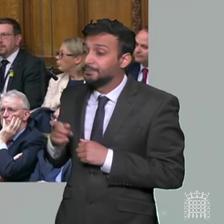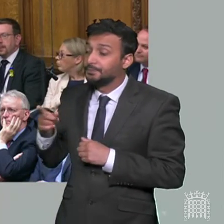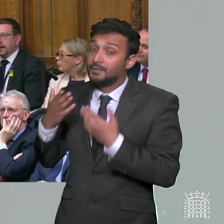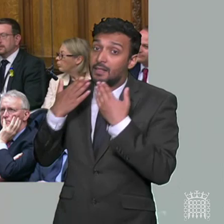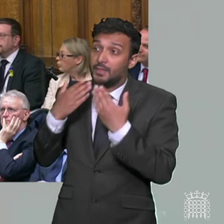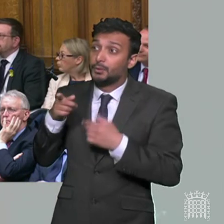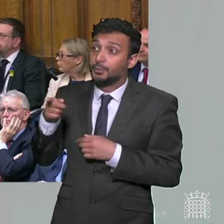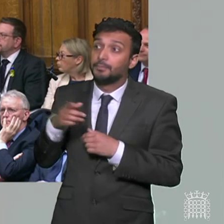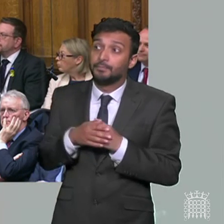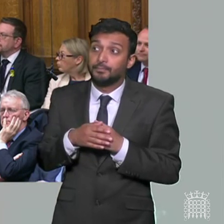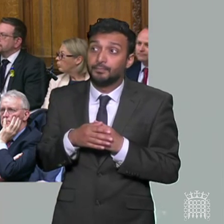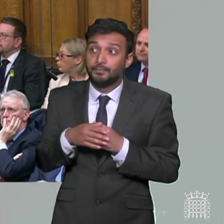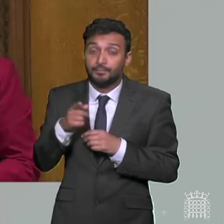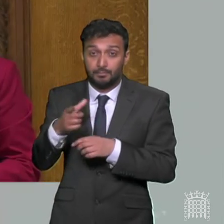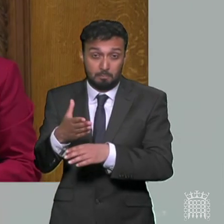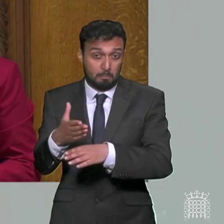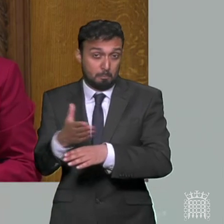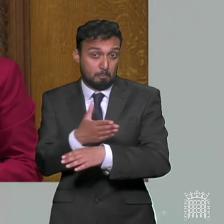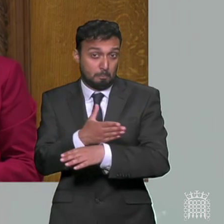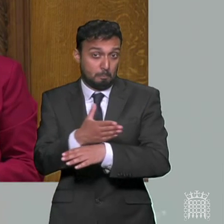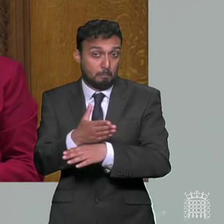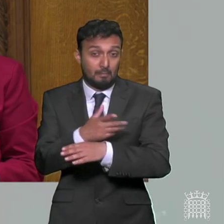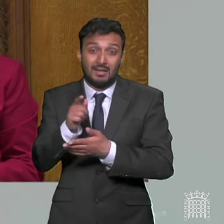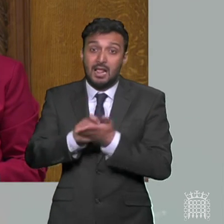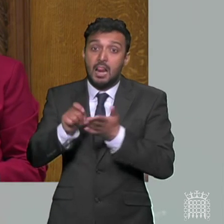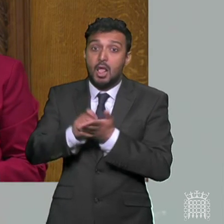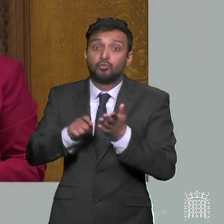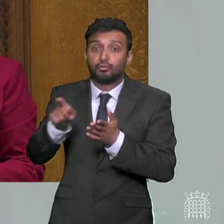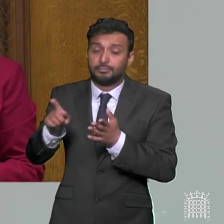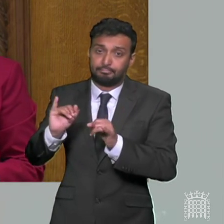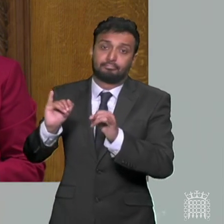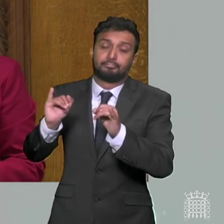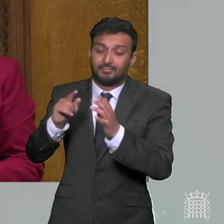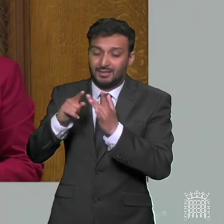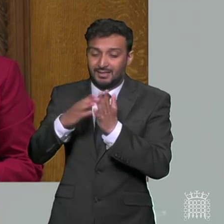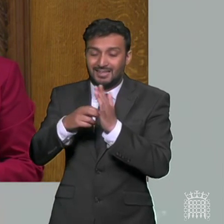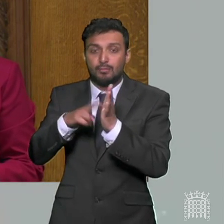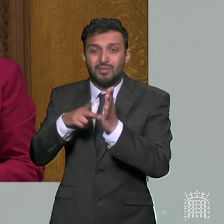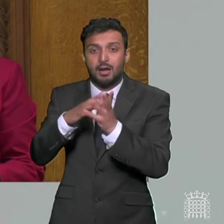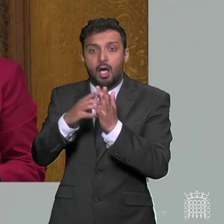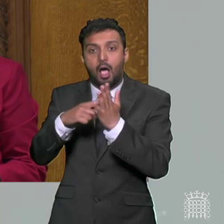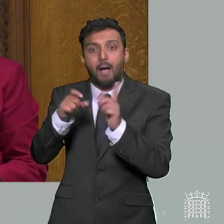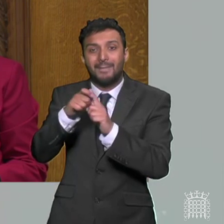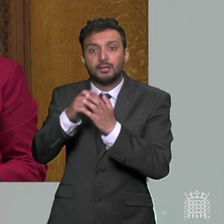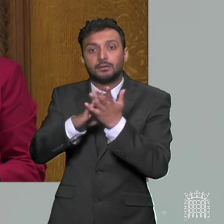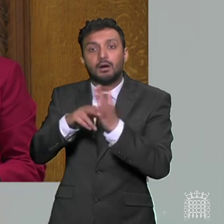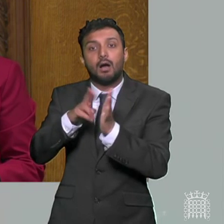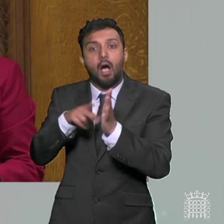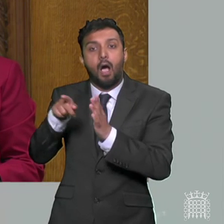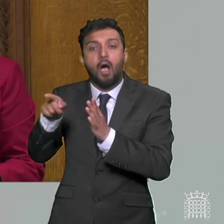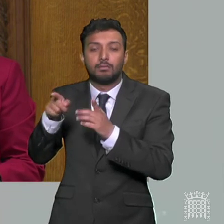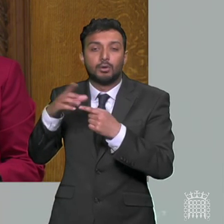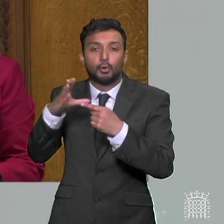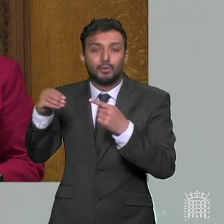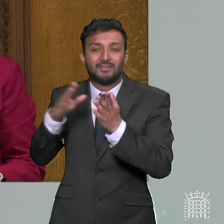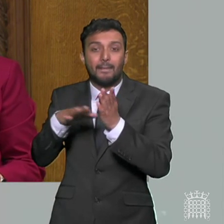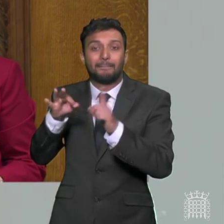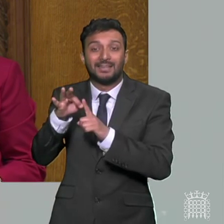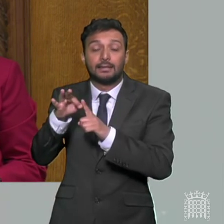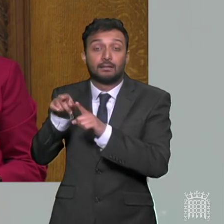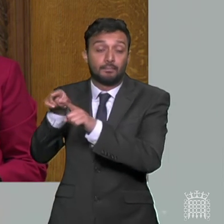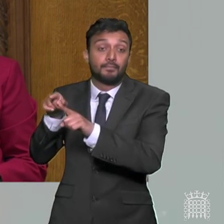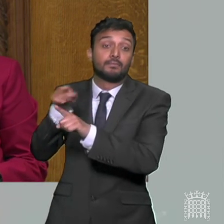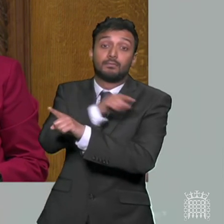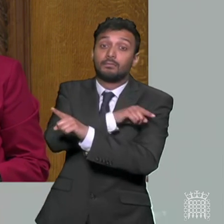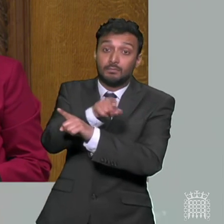Days before the election of disgraced former Conservative MP Imran Ahmad Khan, his victim warned the Conservative party of the abuse that he had suffered.